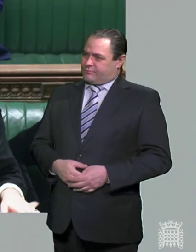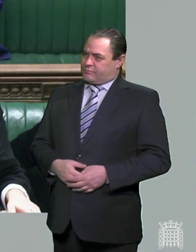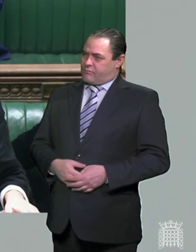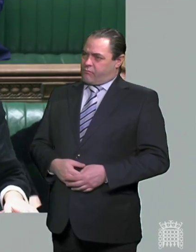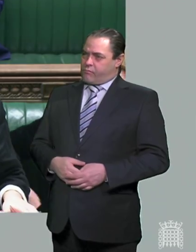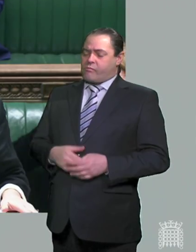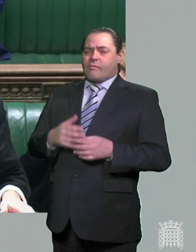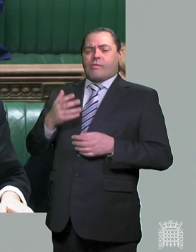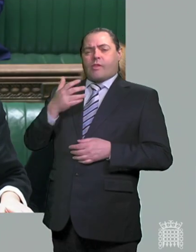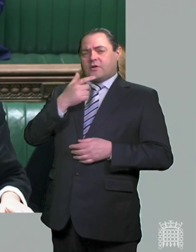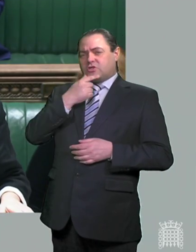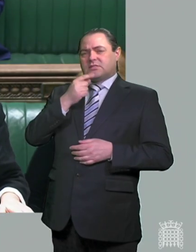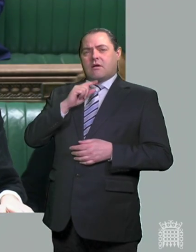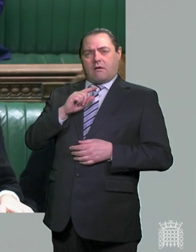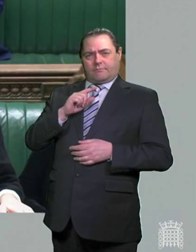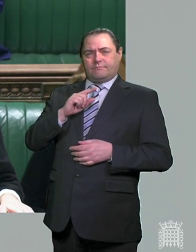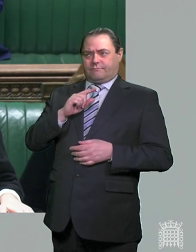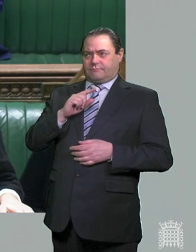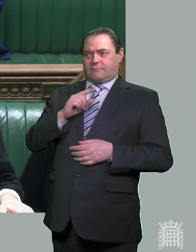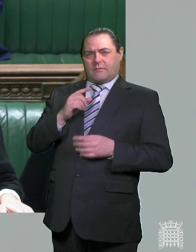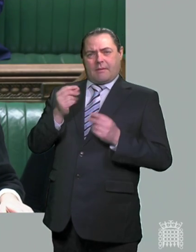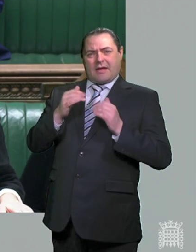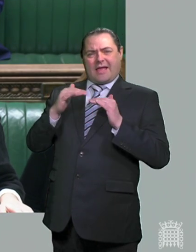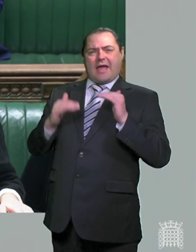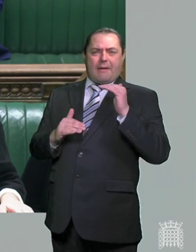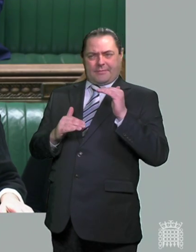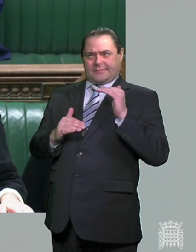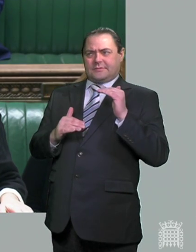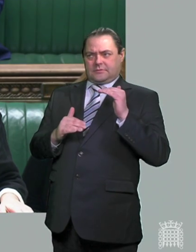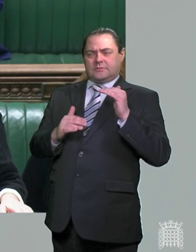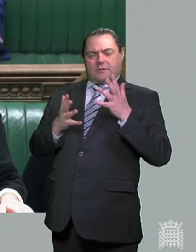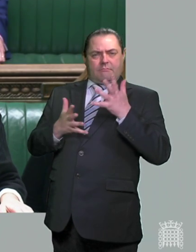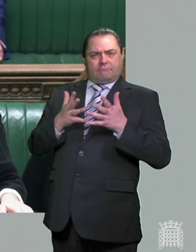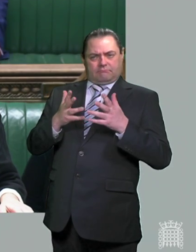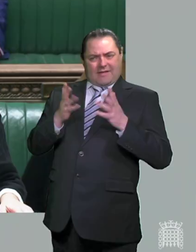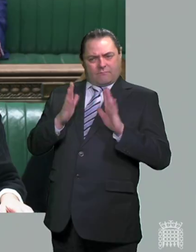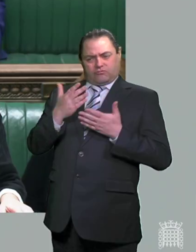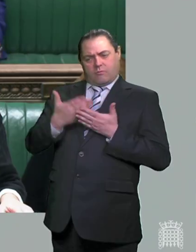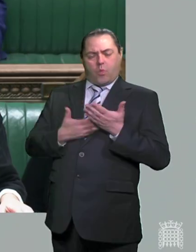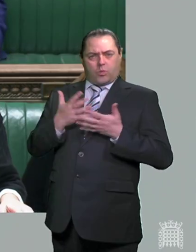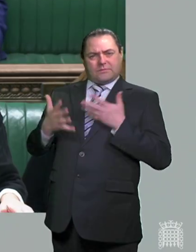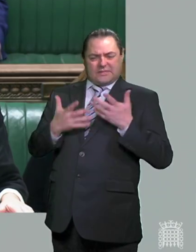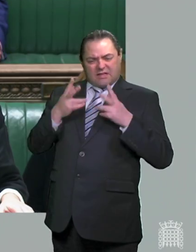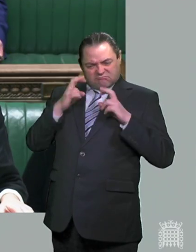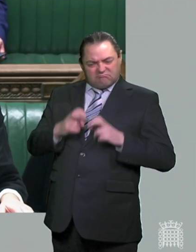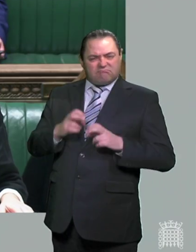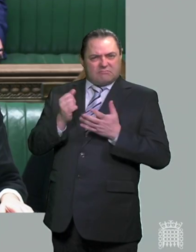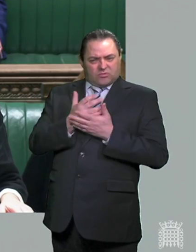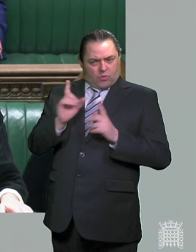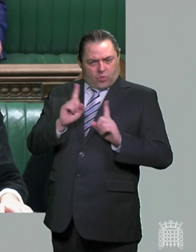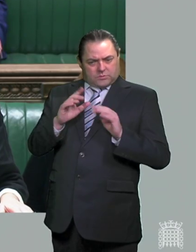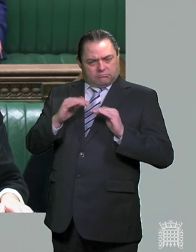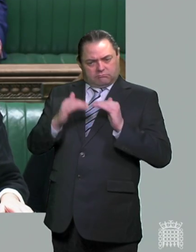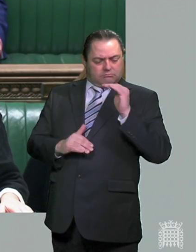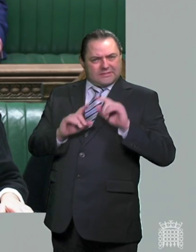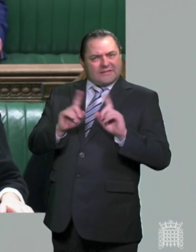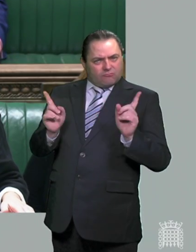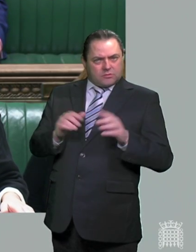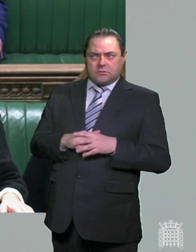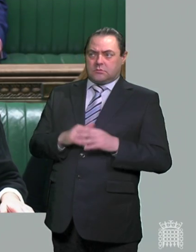Gender pay gap reporting continues to motivate employers to look at their pay data and improve workplace gender equality, and huge progress is being made.